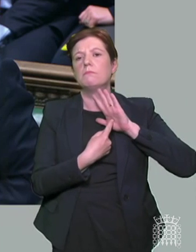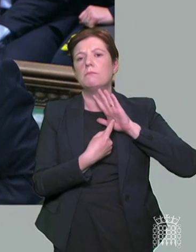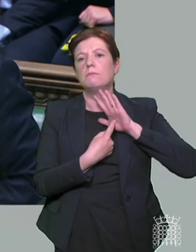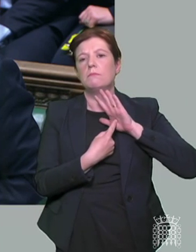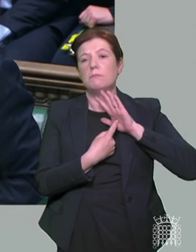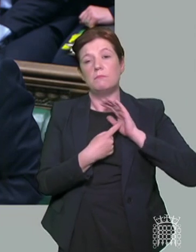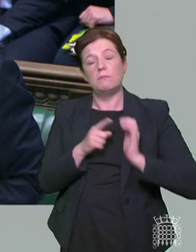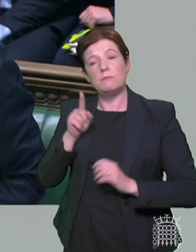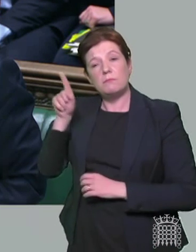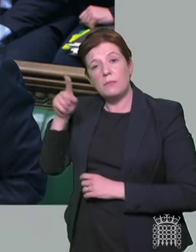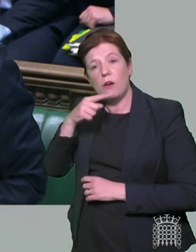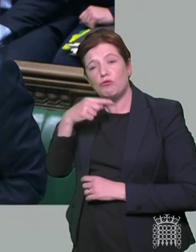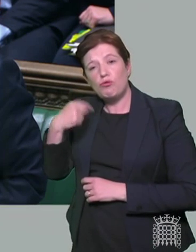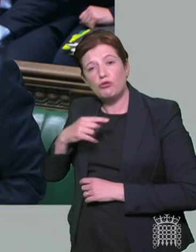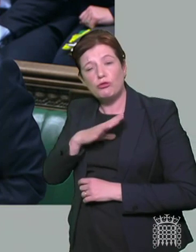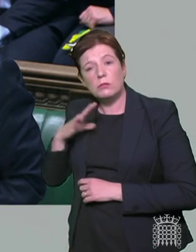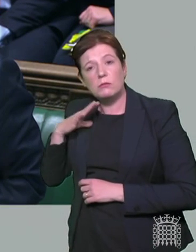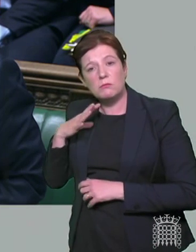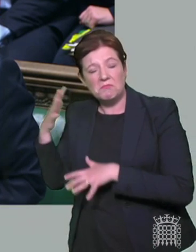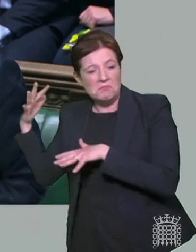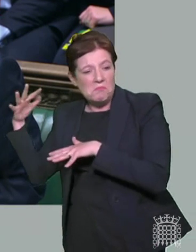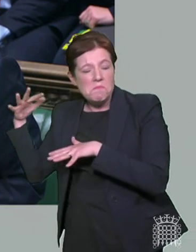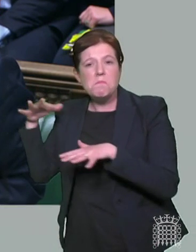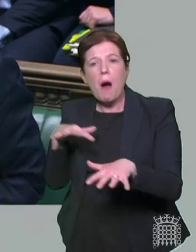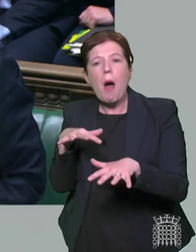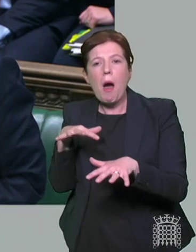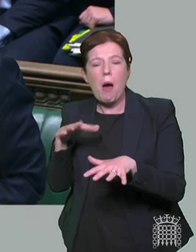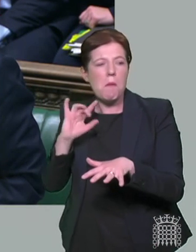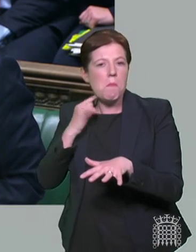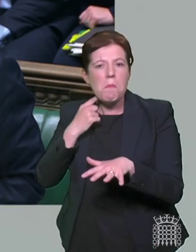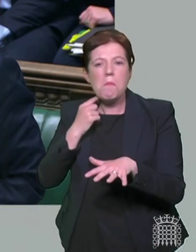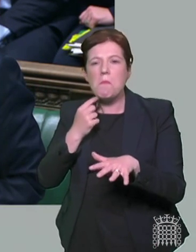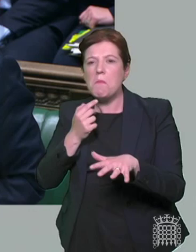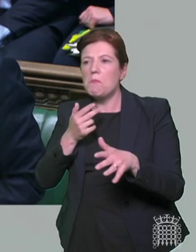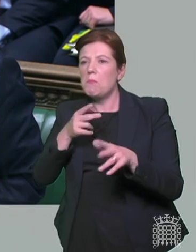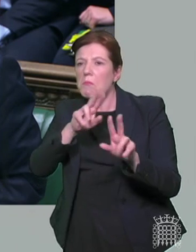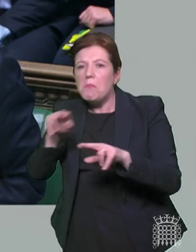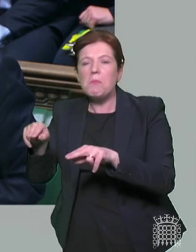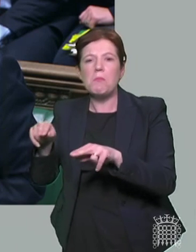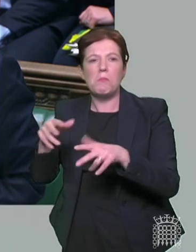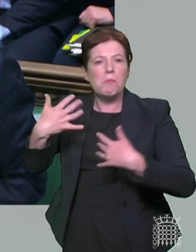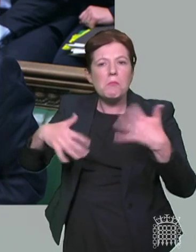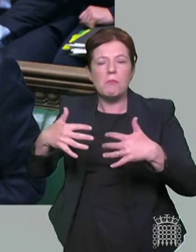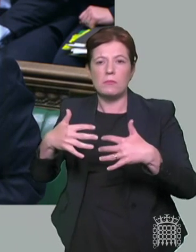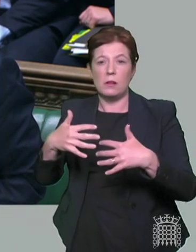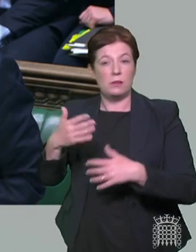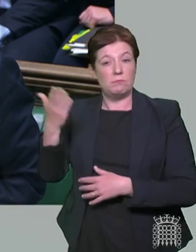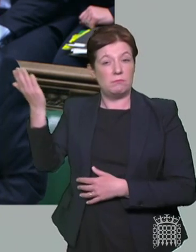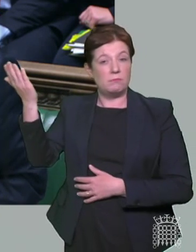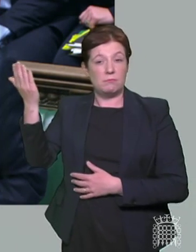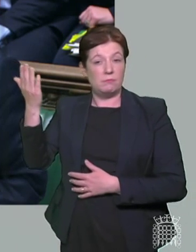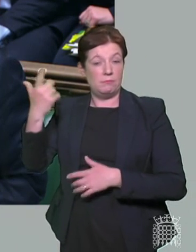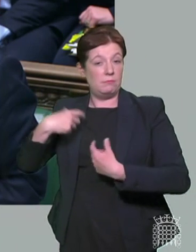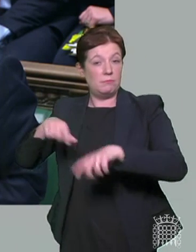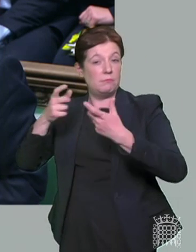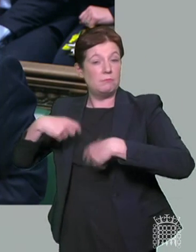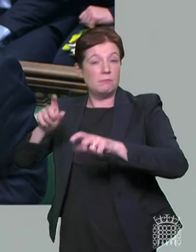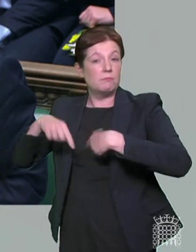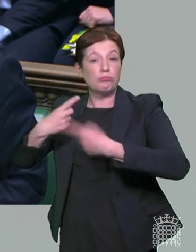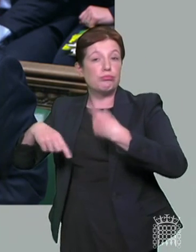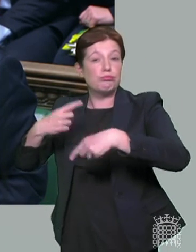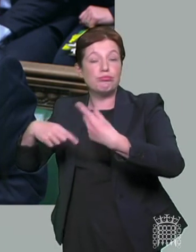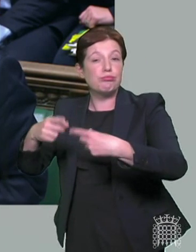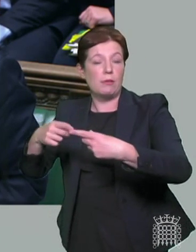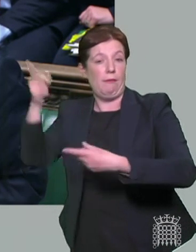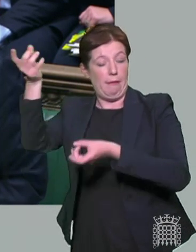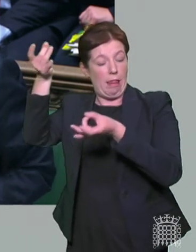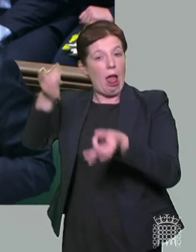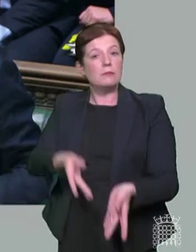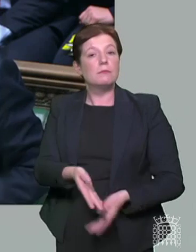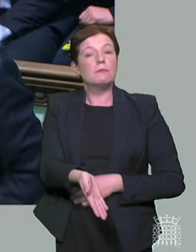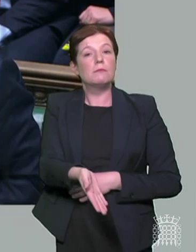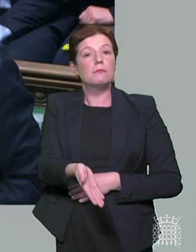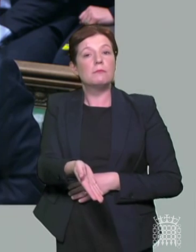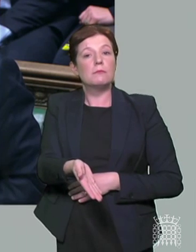The savagery that the Russians are unleashing on Ukraine knows no limits and is clearly authorised from the very top.